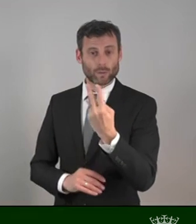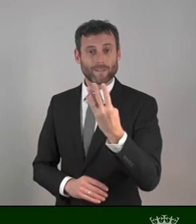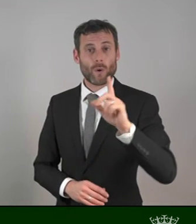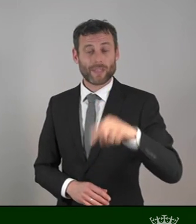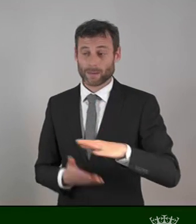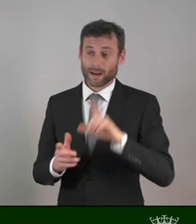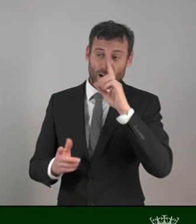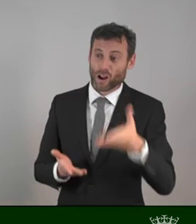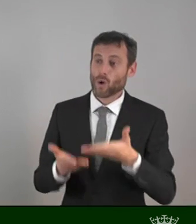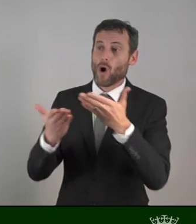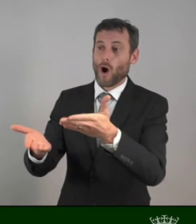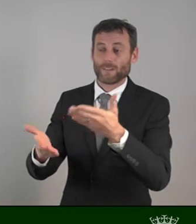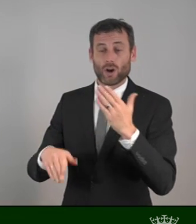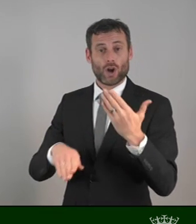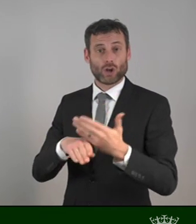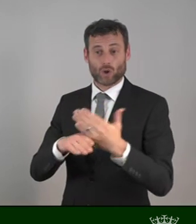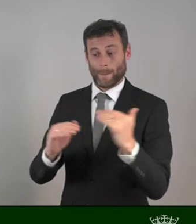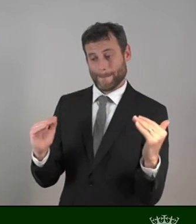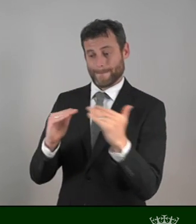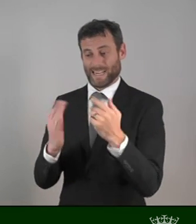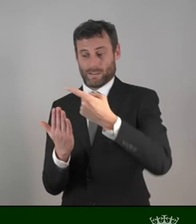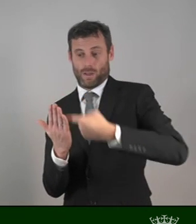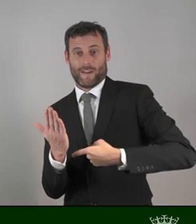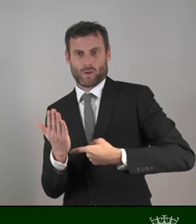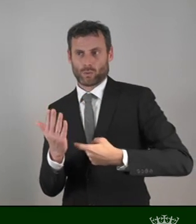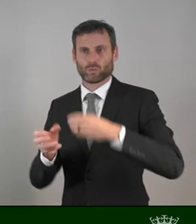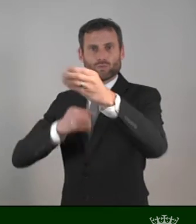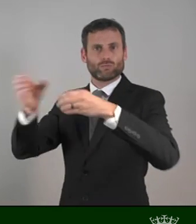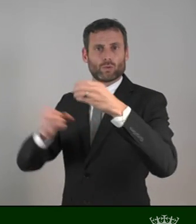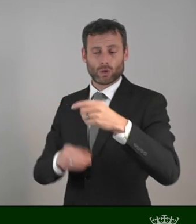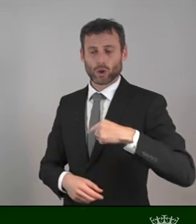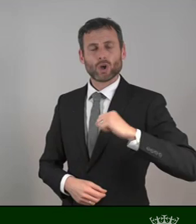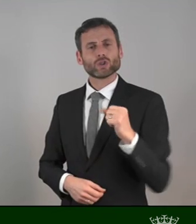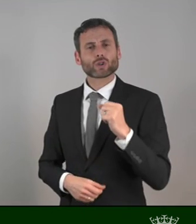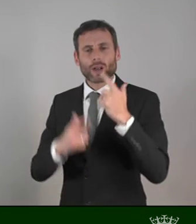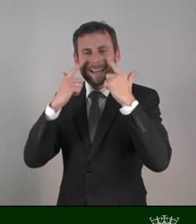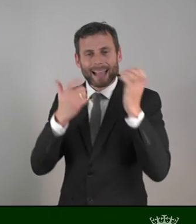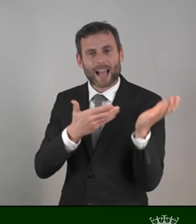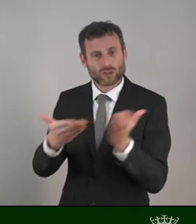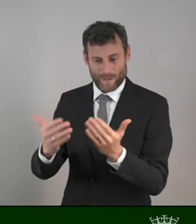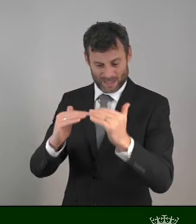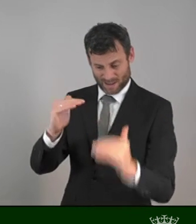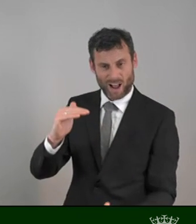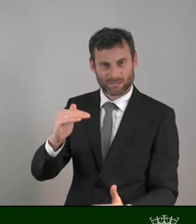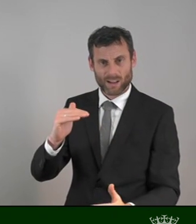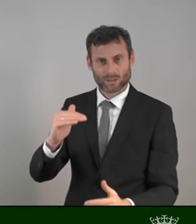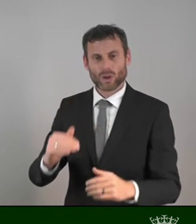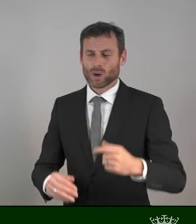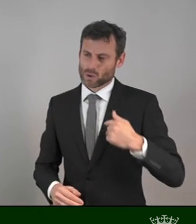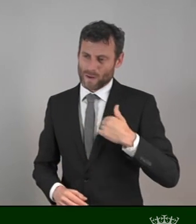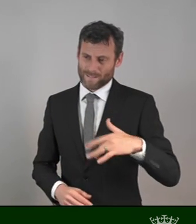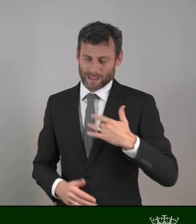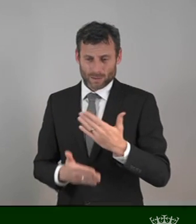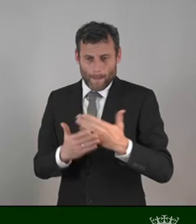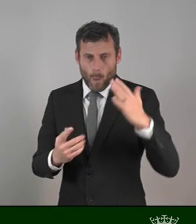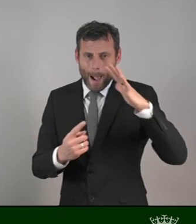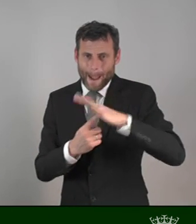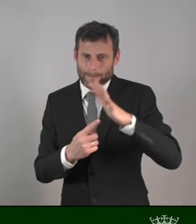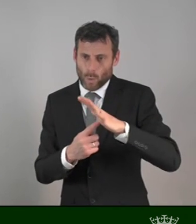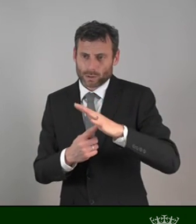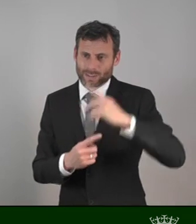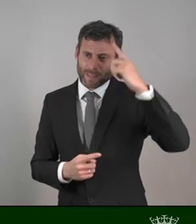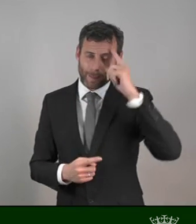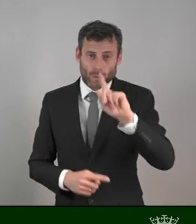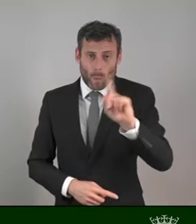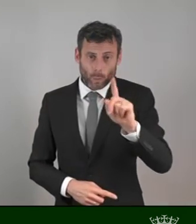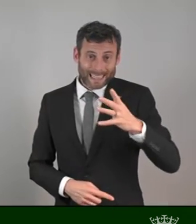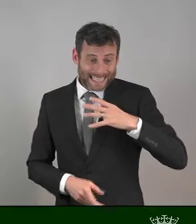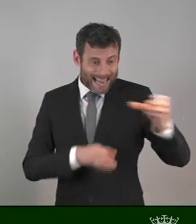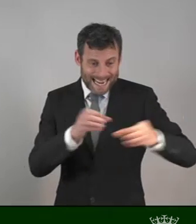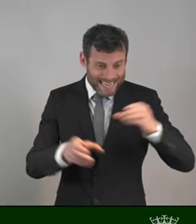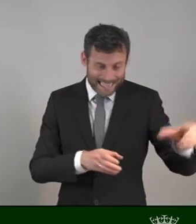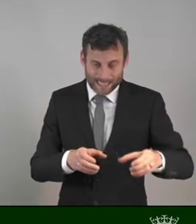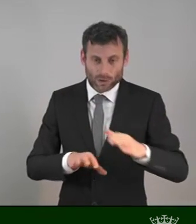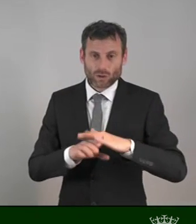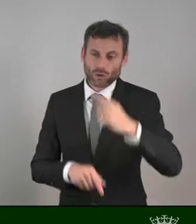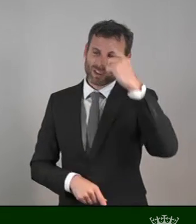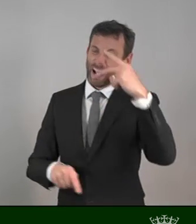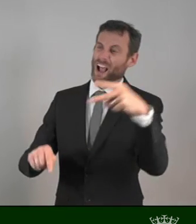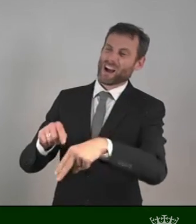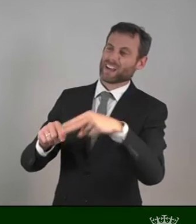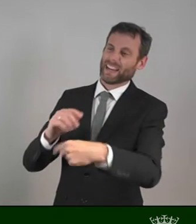Does the Prime Minister agree that protecting Scotland’s care sector with a tailored migration system is more important than his ideological obsession of cutting immigration?